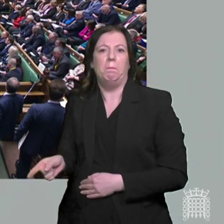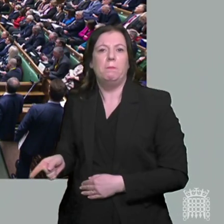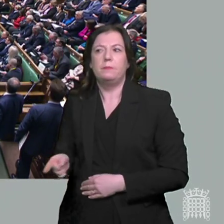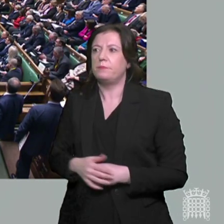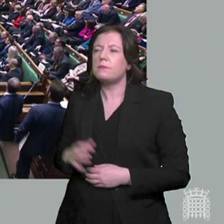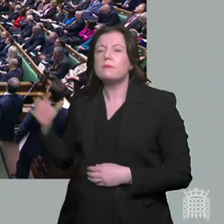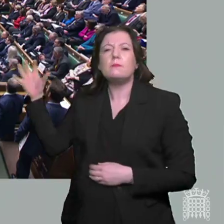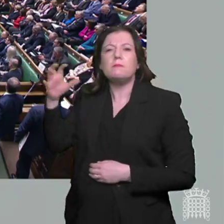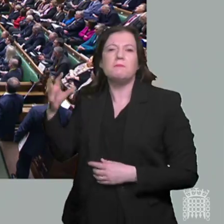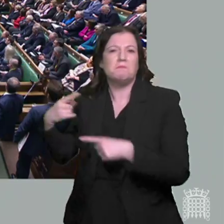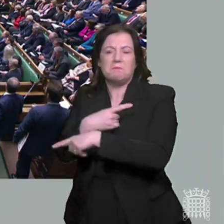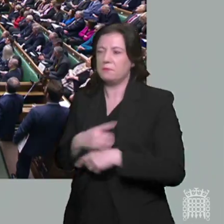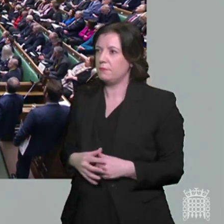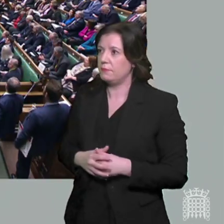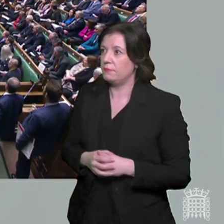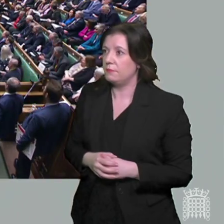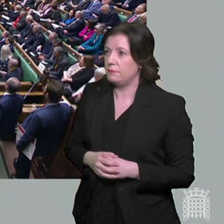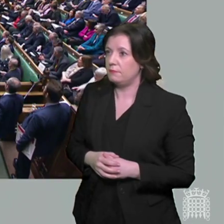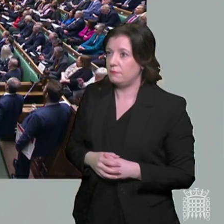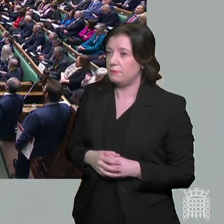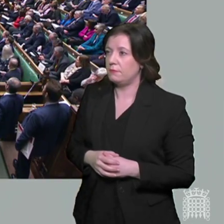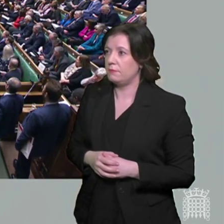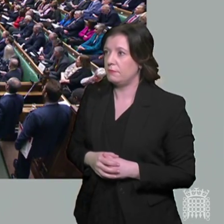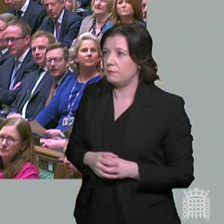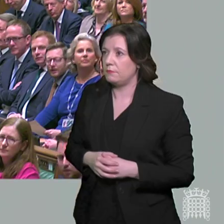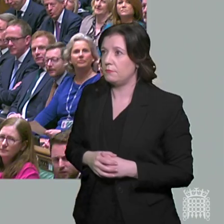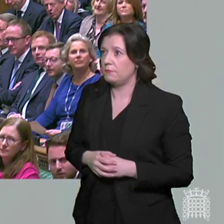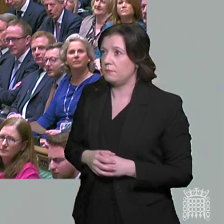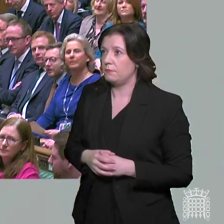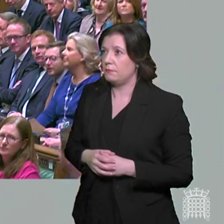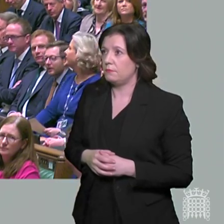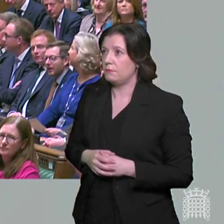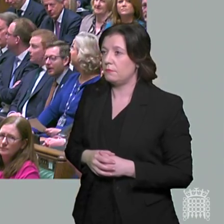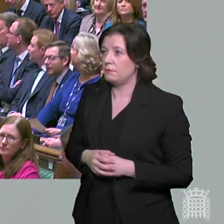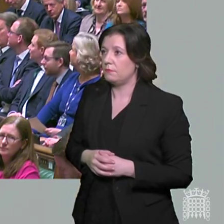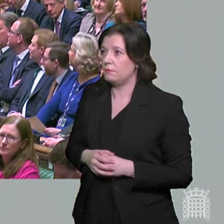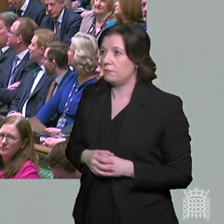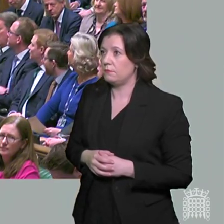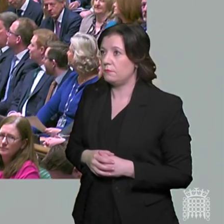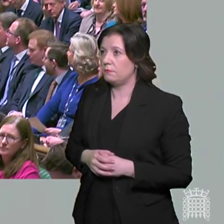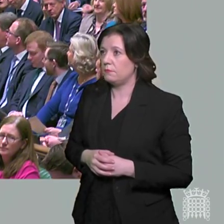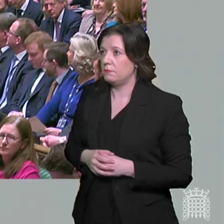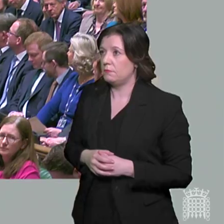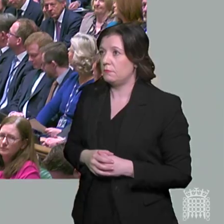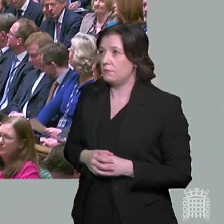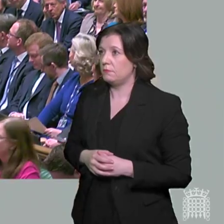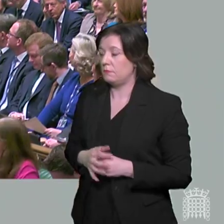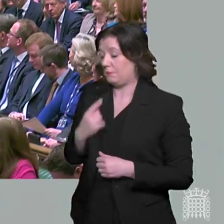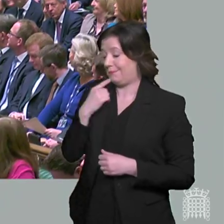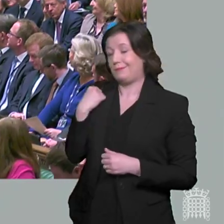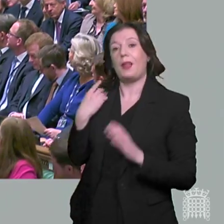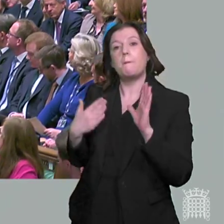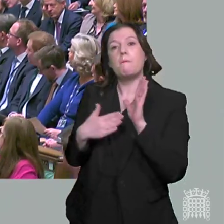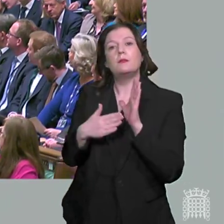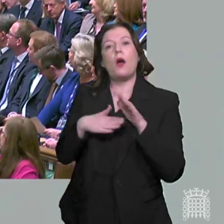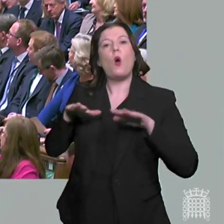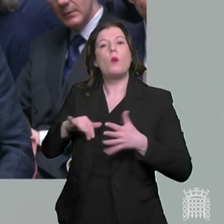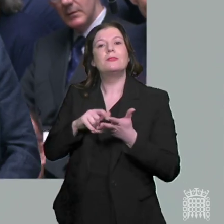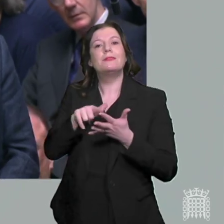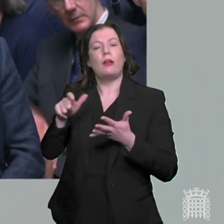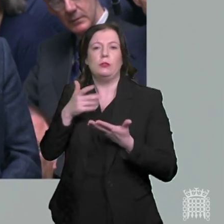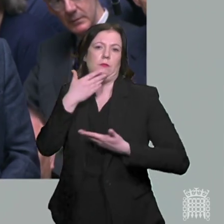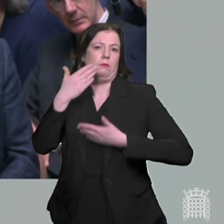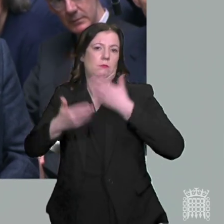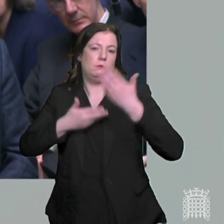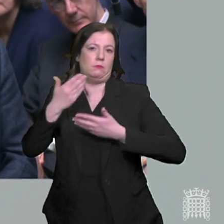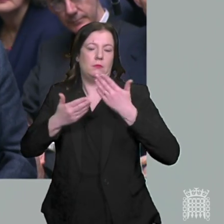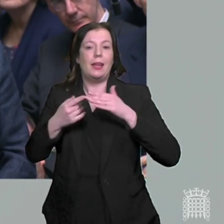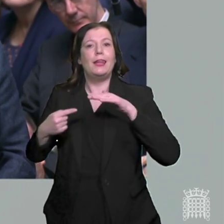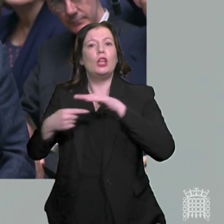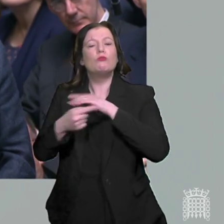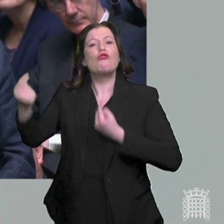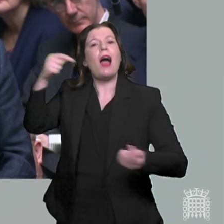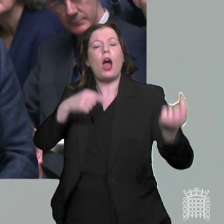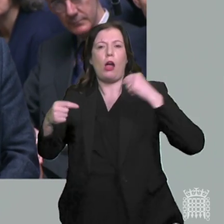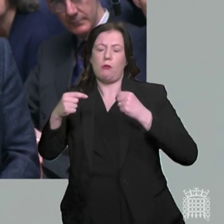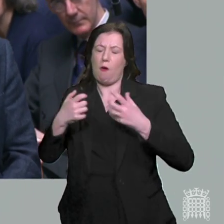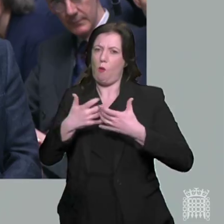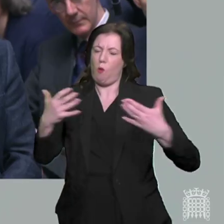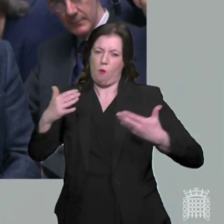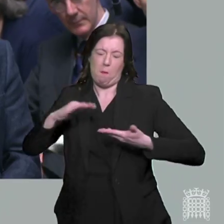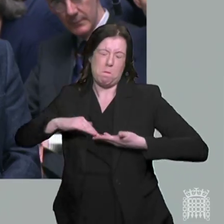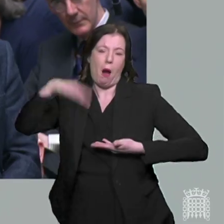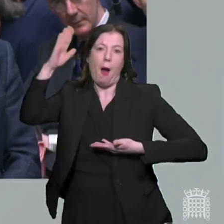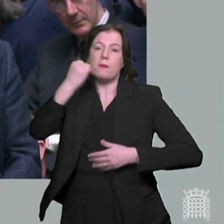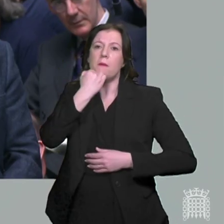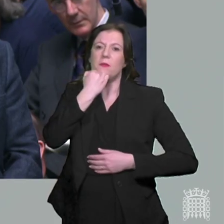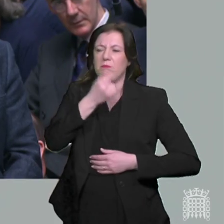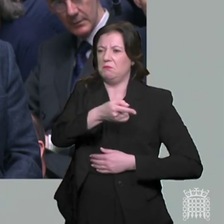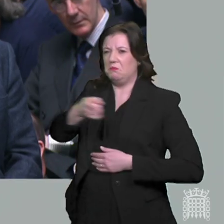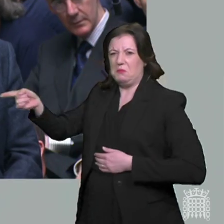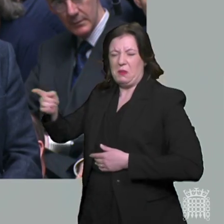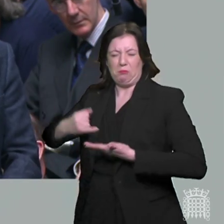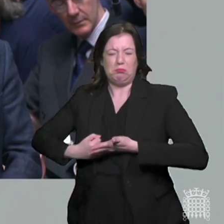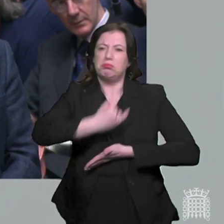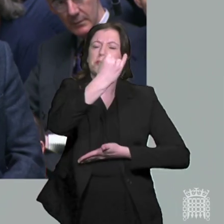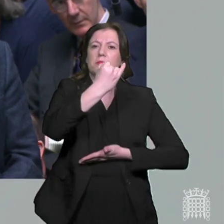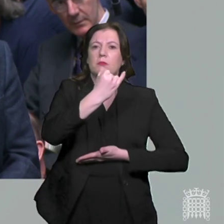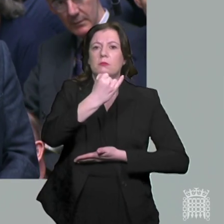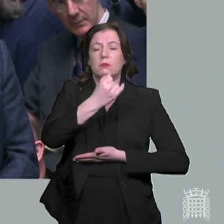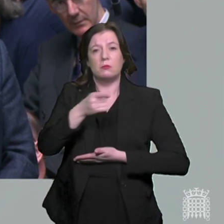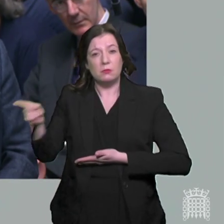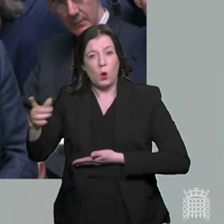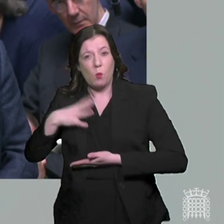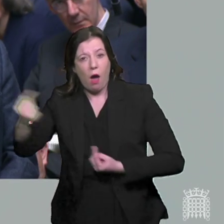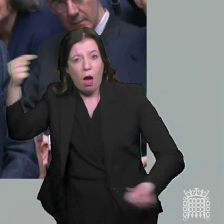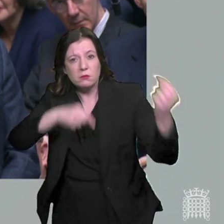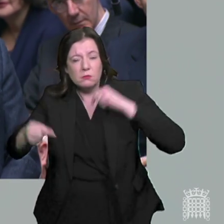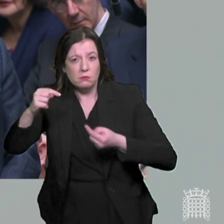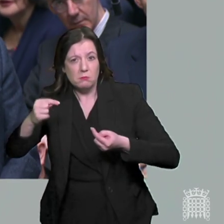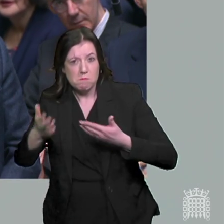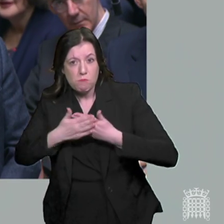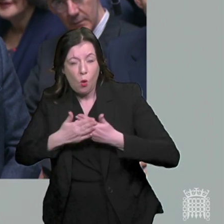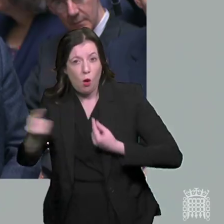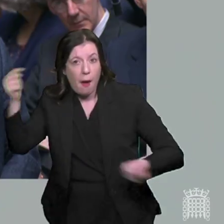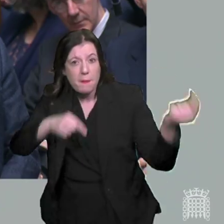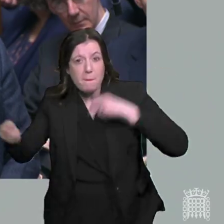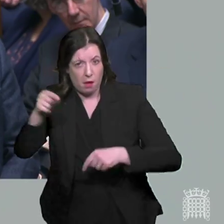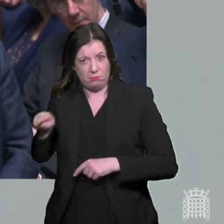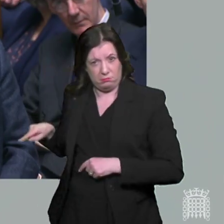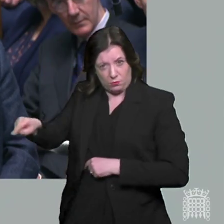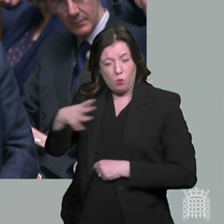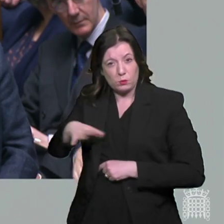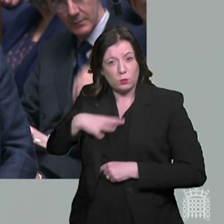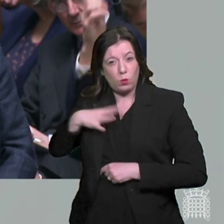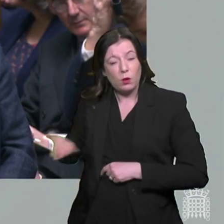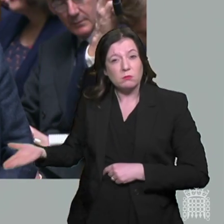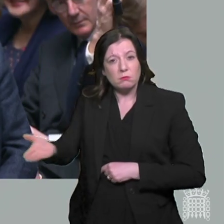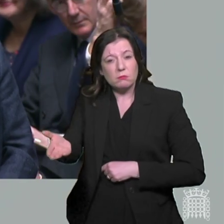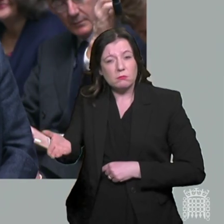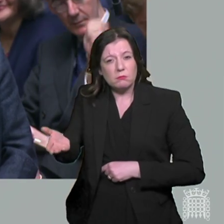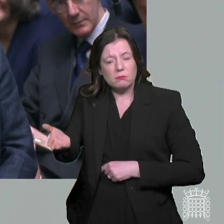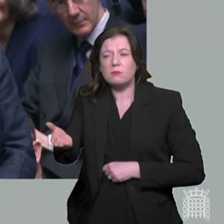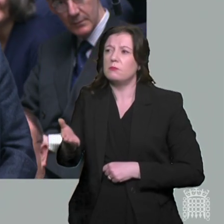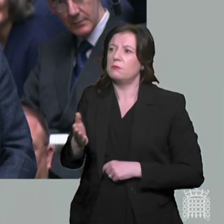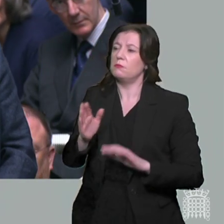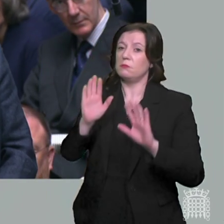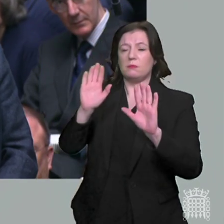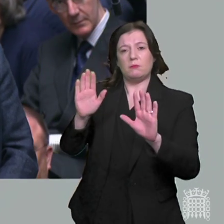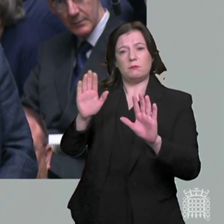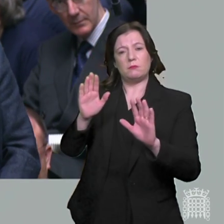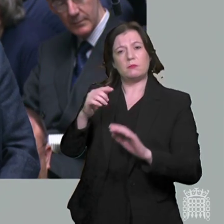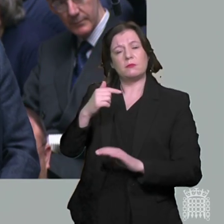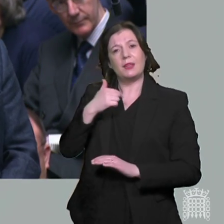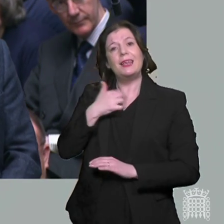On Monday, the Home Secretary said that in recent decades immigration to this country has been too high, and all those on the Opposition Benches howled their disapproval.